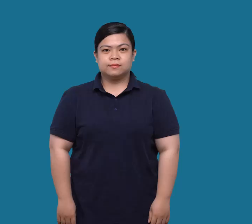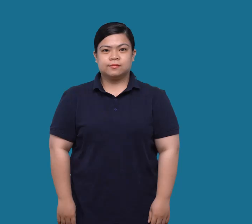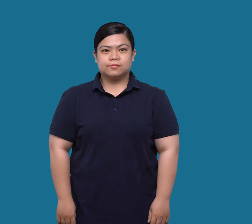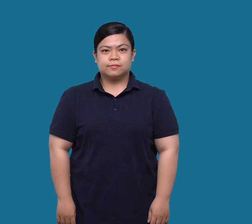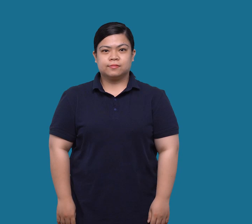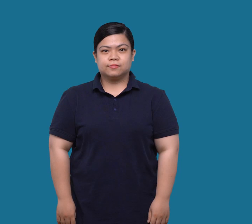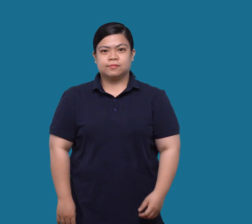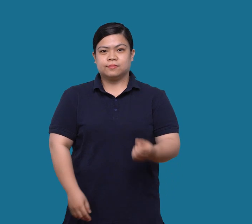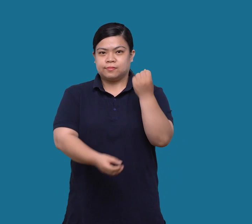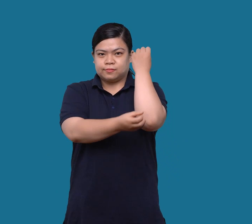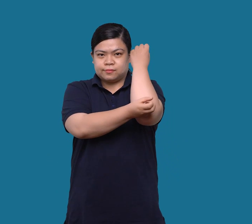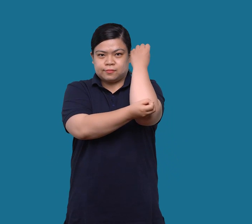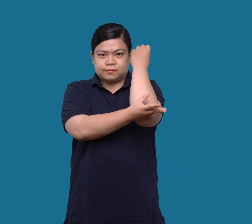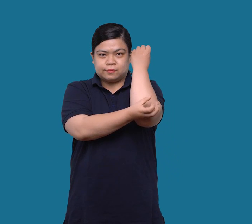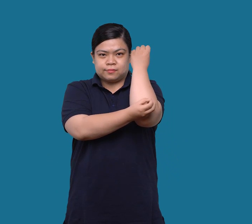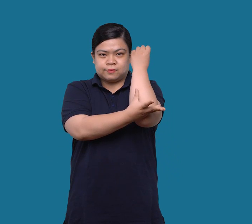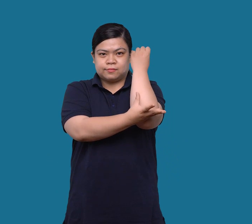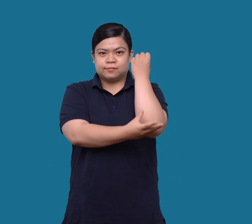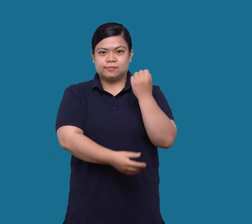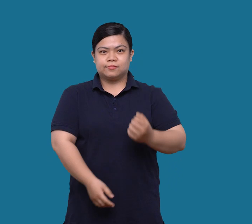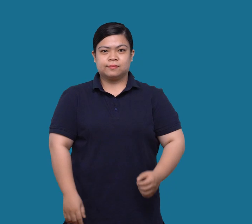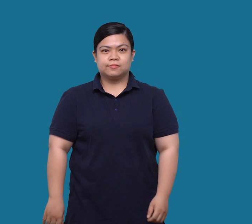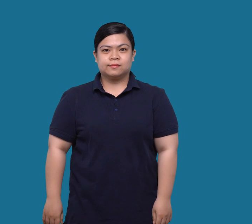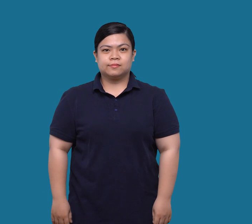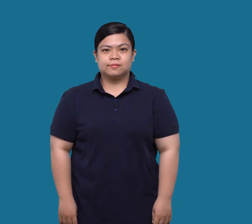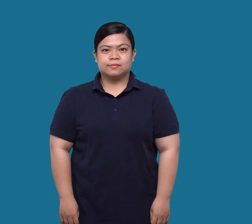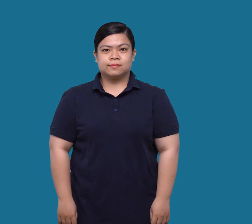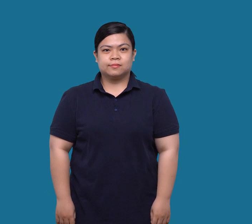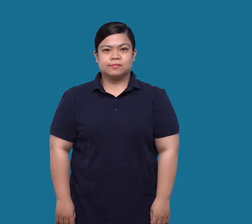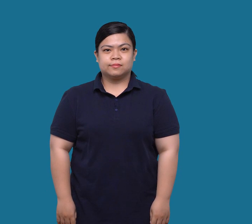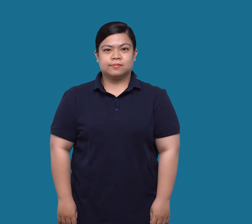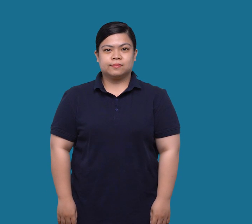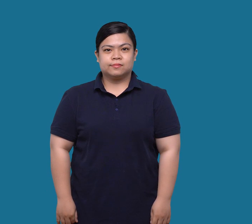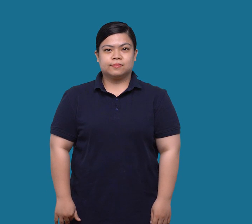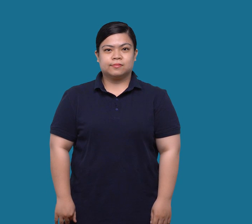hoa mai